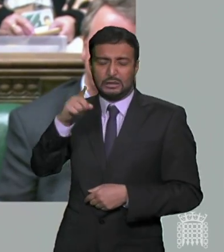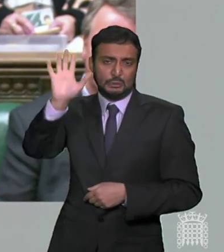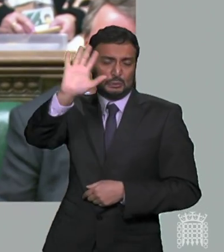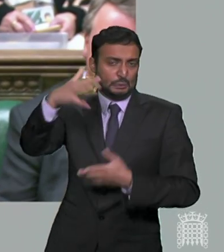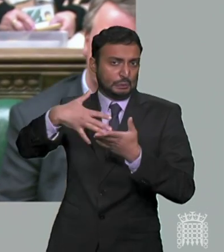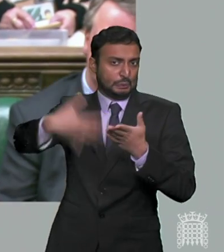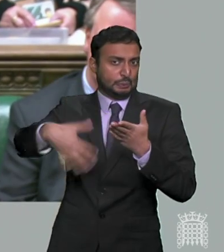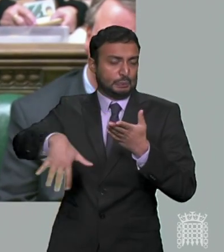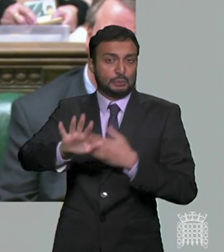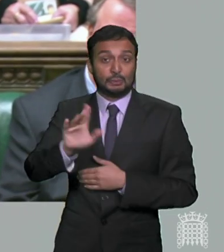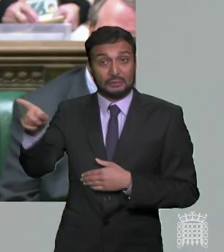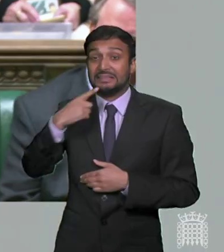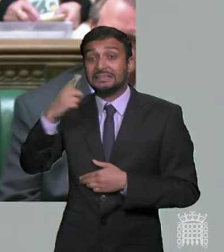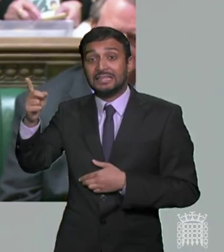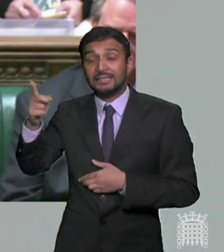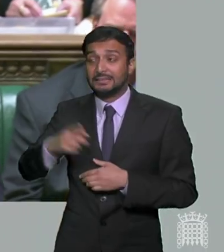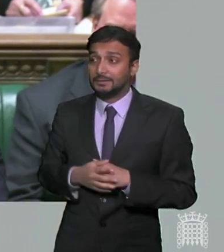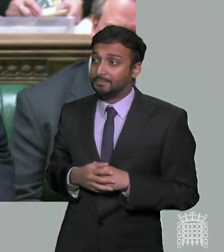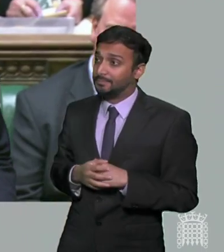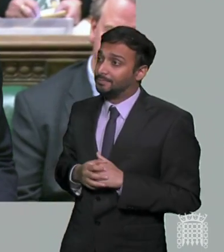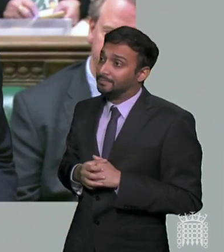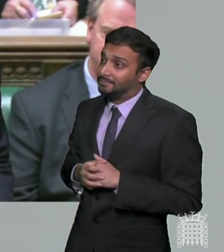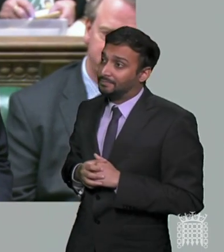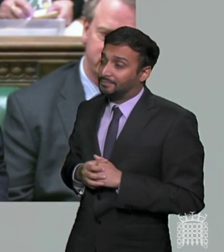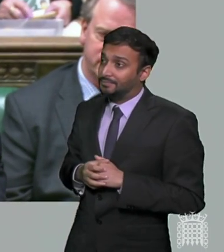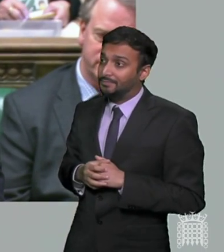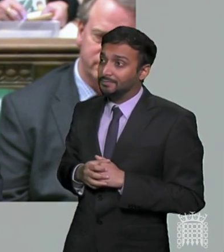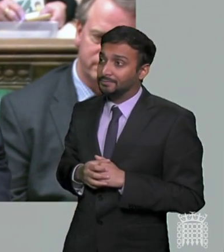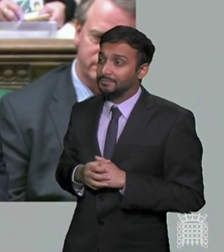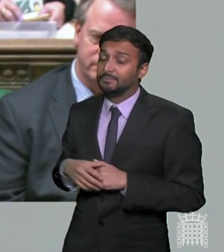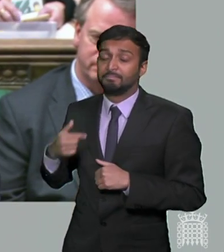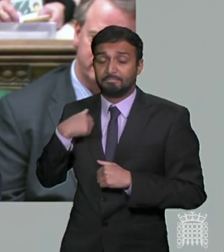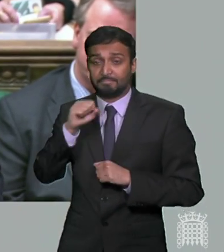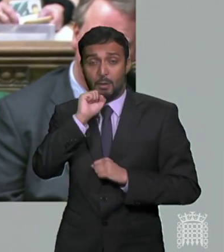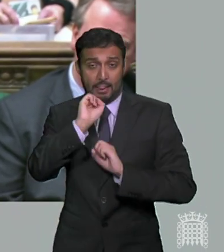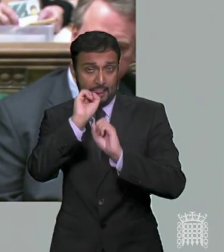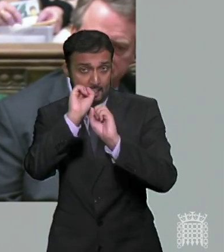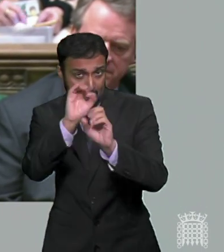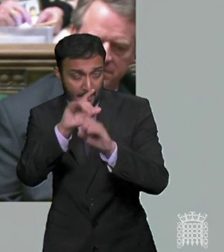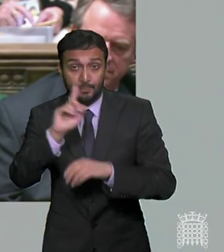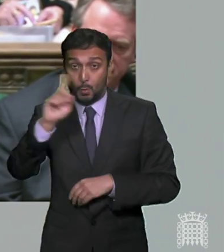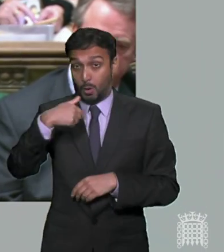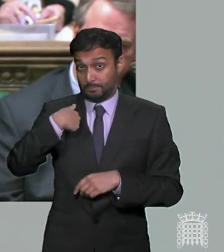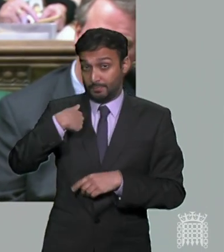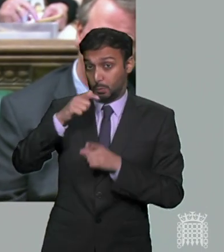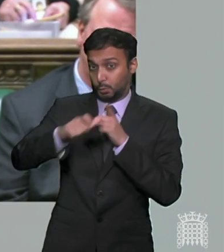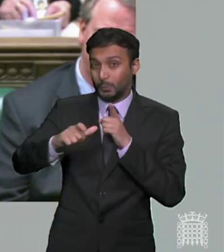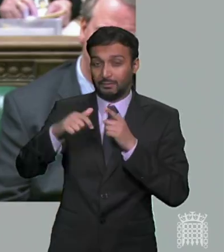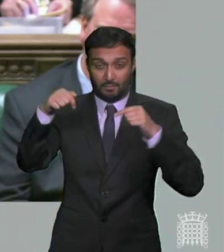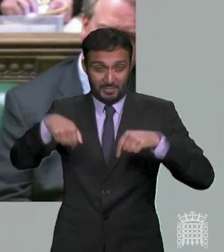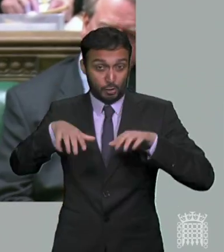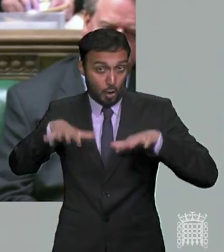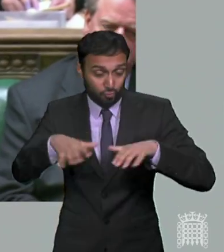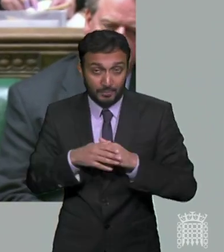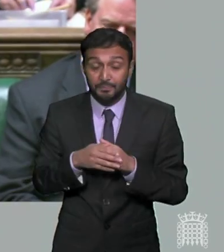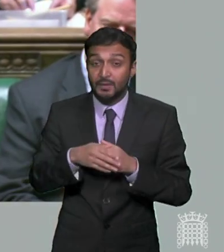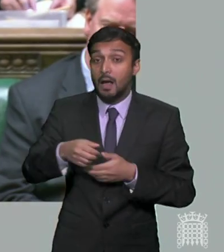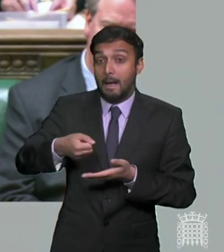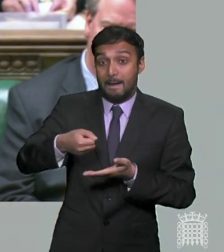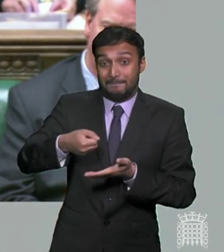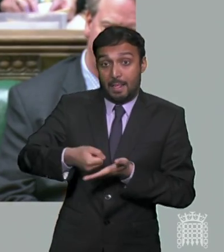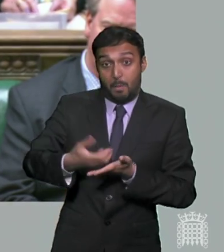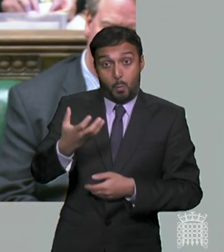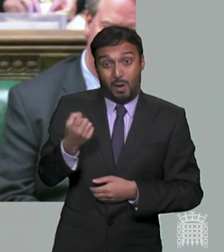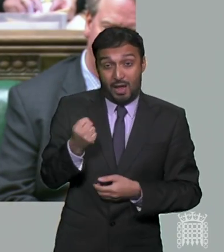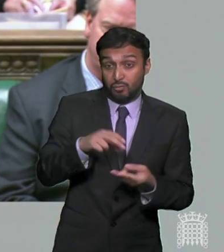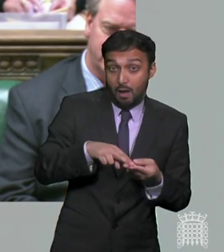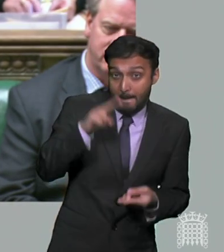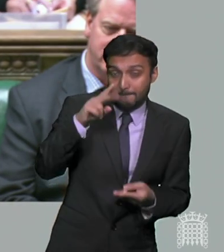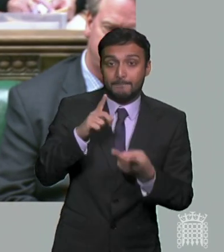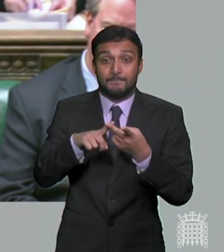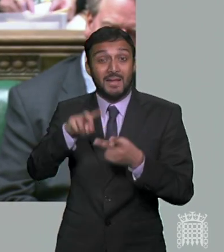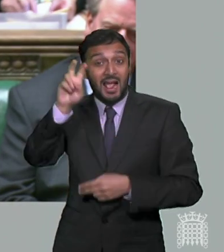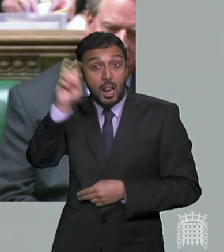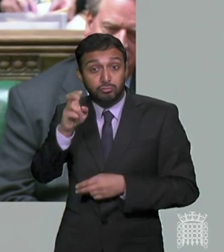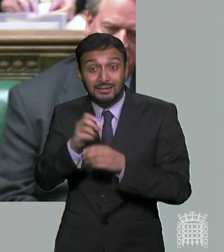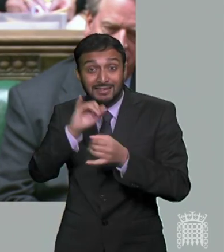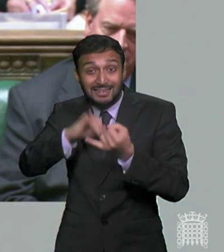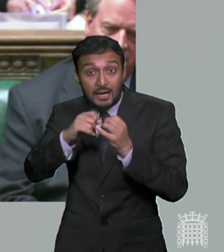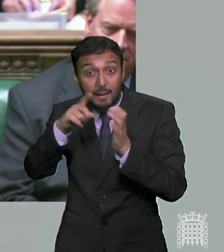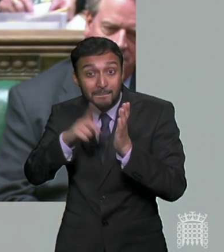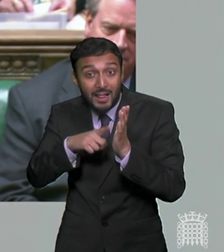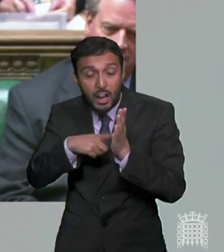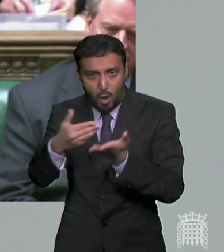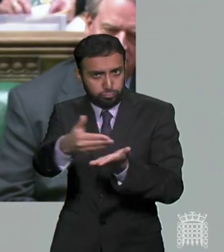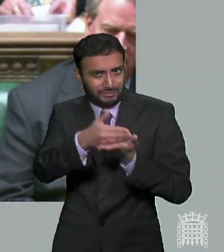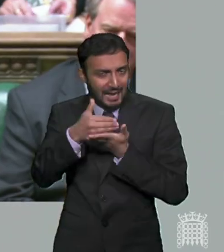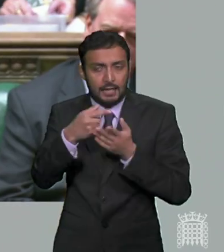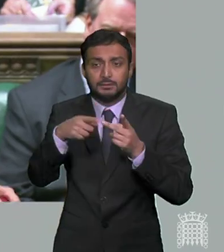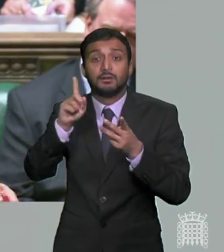Rather than peddling fairy tales and gesture politics, let us tell him what we are doing to deliver for this country: a record increase in the national living wage; protecting millions from energy bills; and protecting the pensioners’ triple lock.